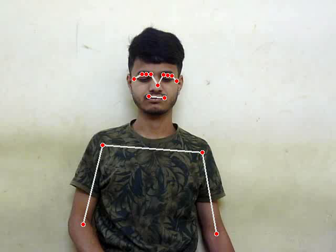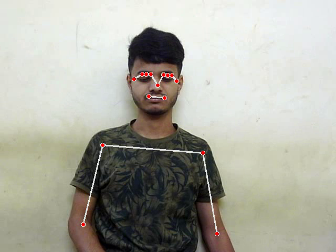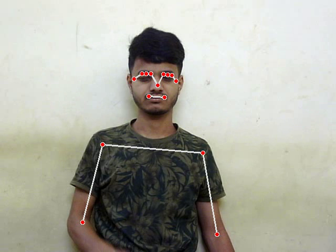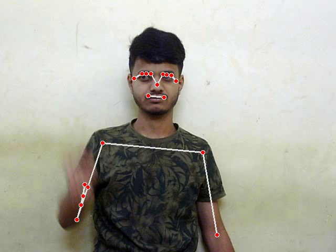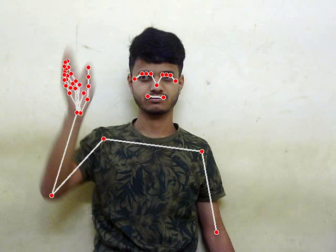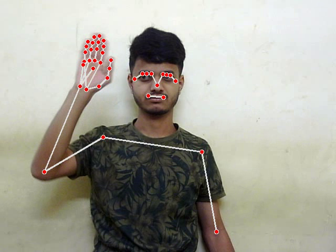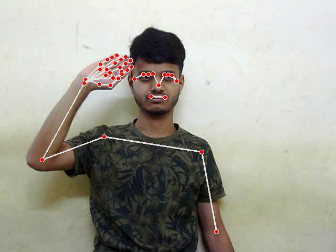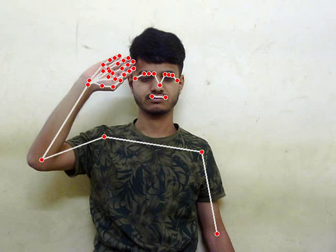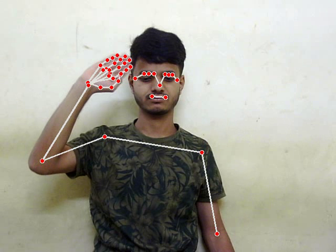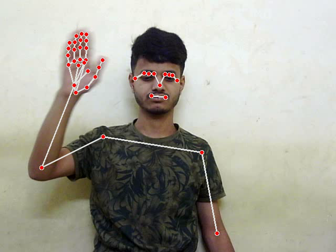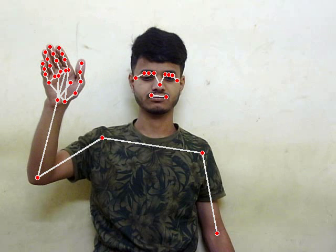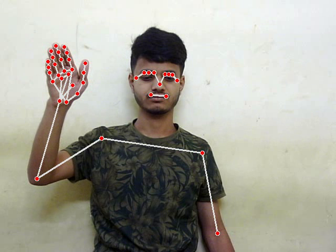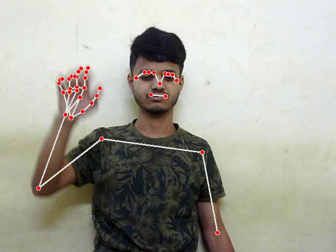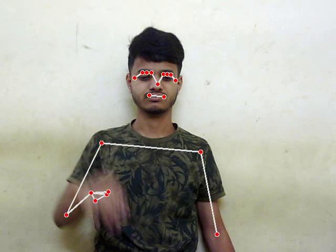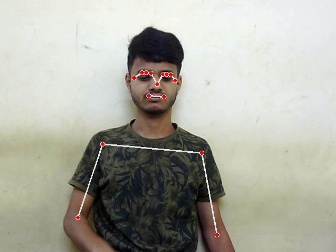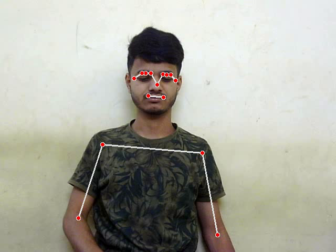hello